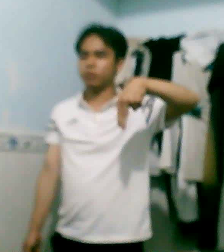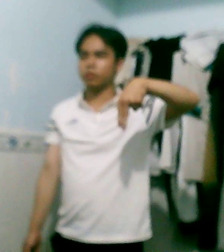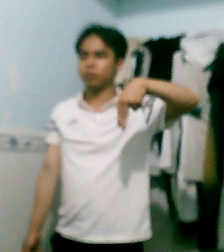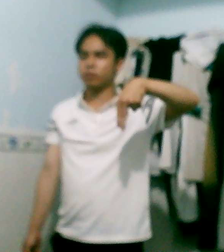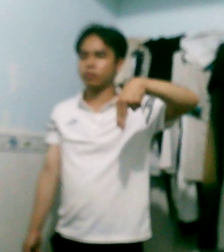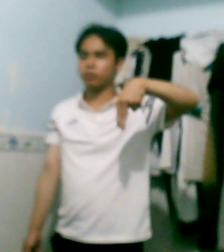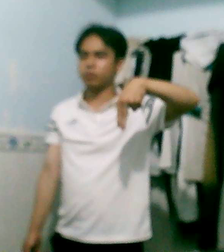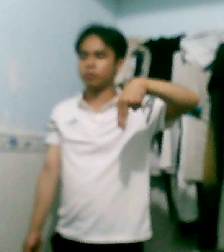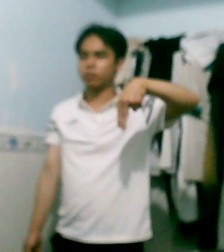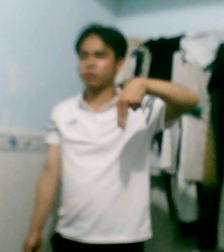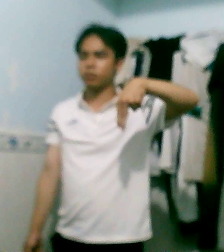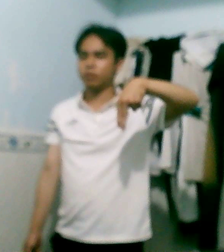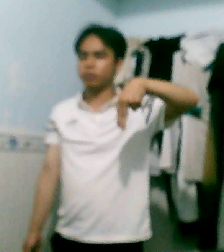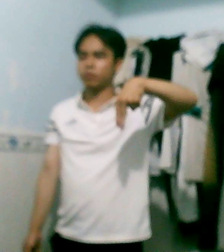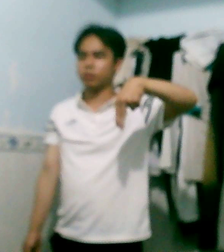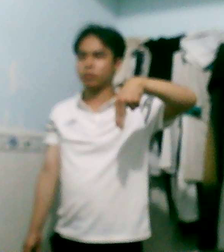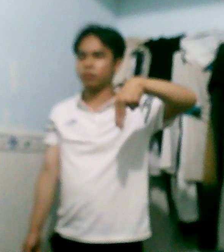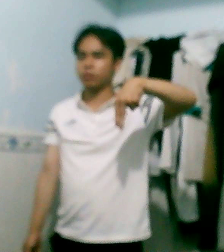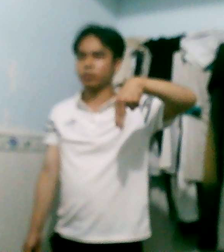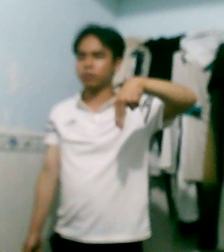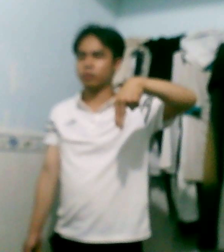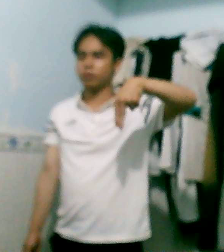n